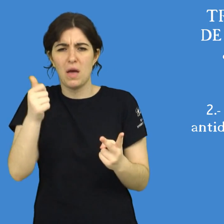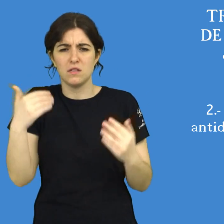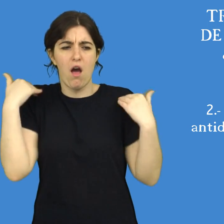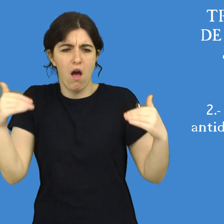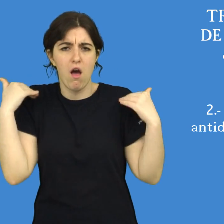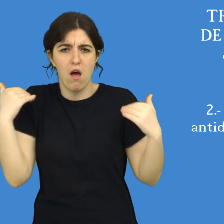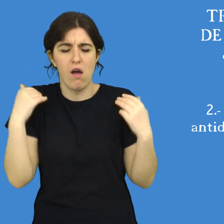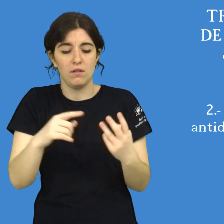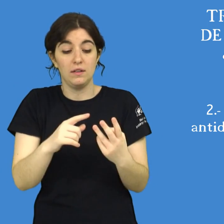ejercicio